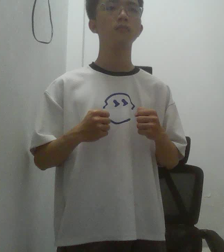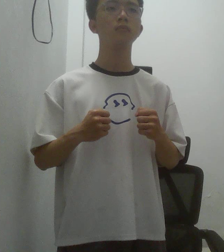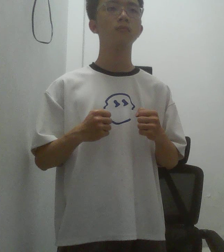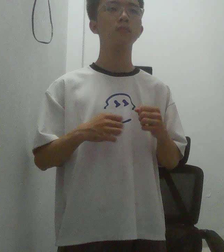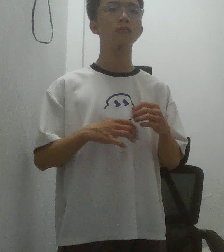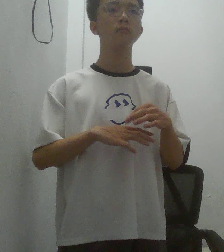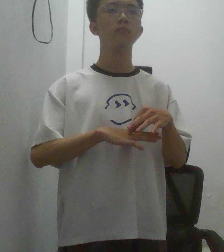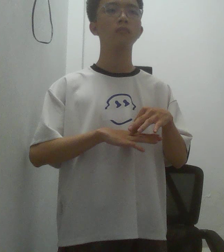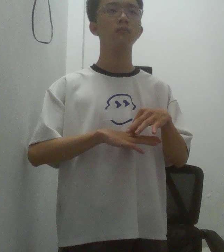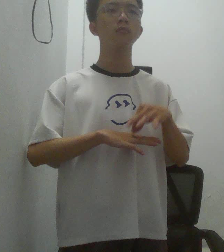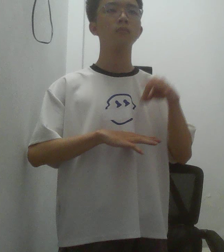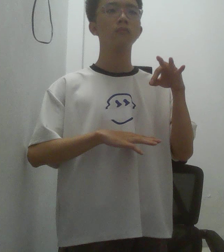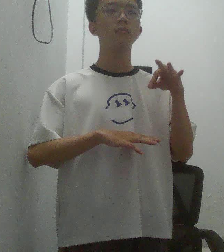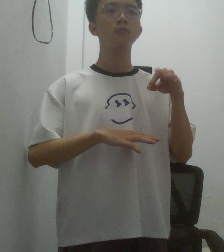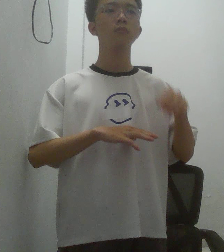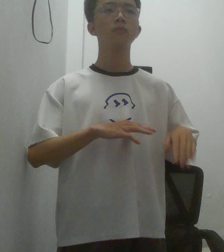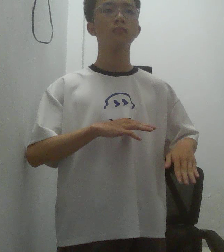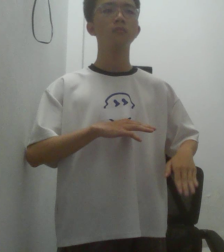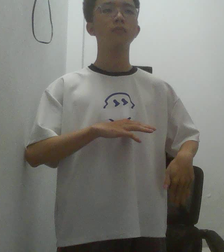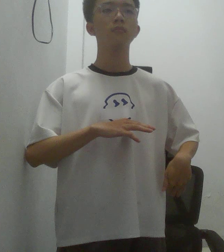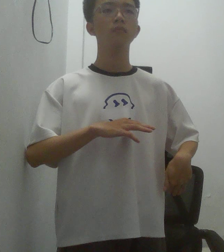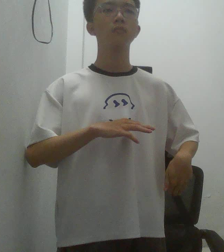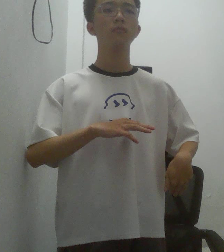tuan sau